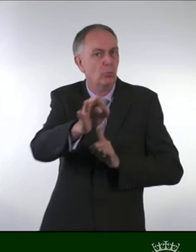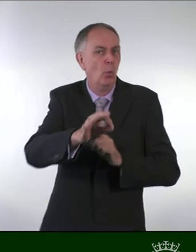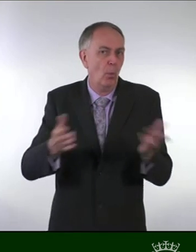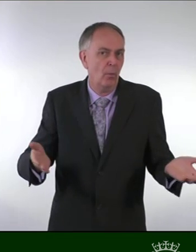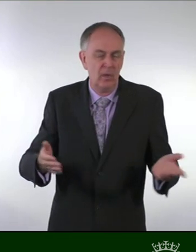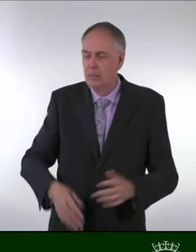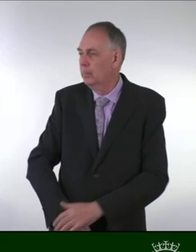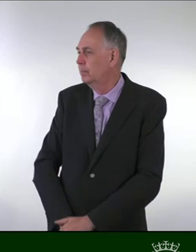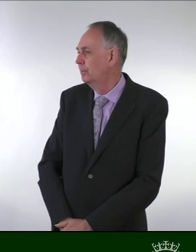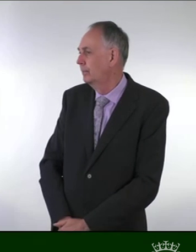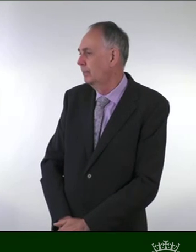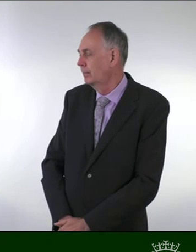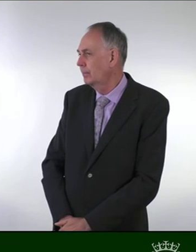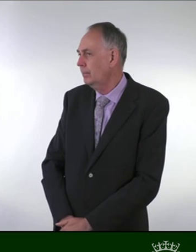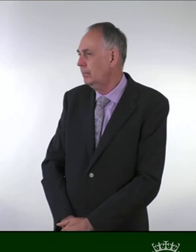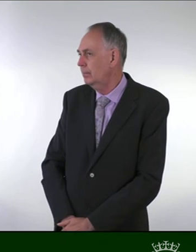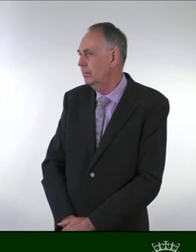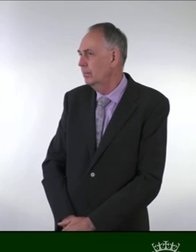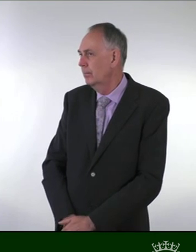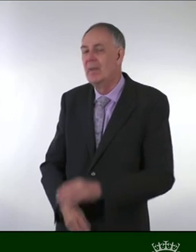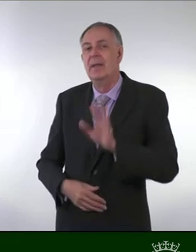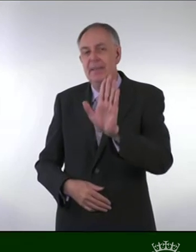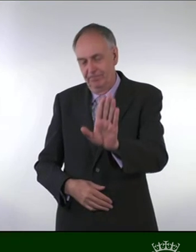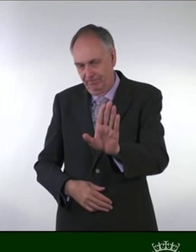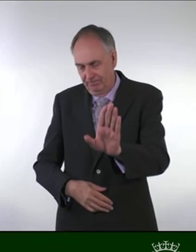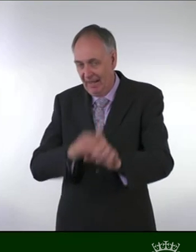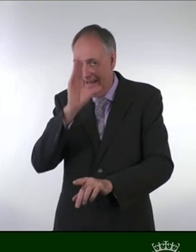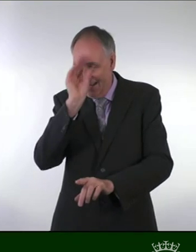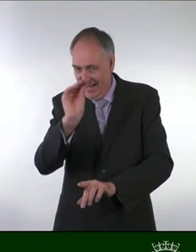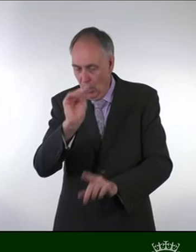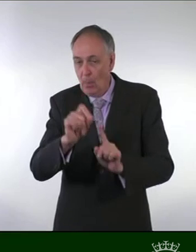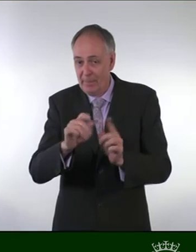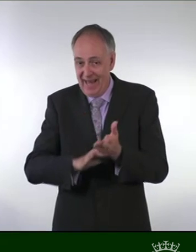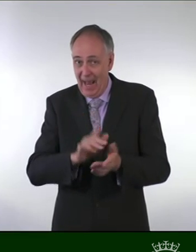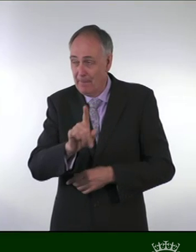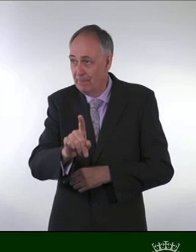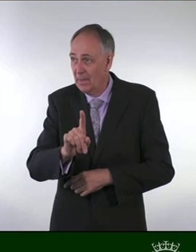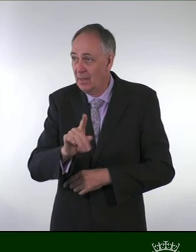Order. Can I just say to the Prime Minister that we are going to work through the Chair?